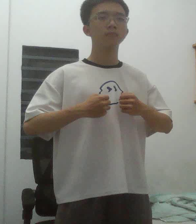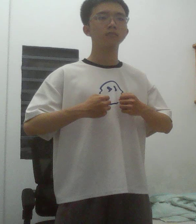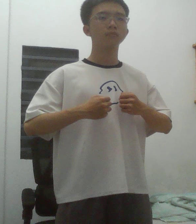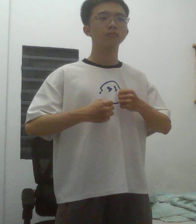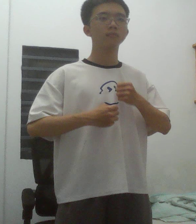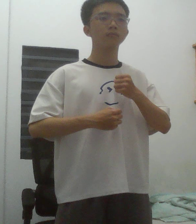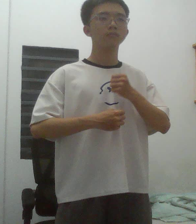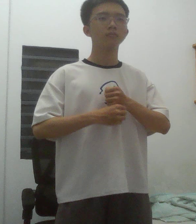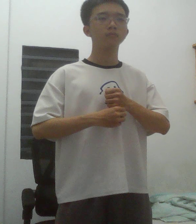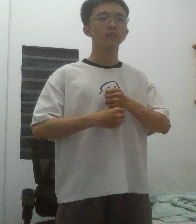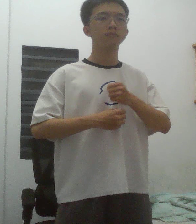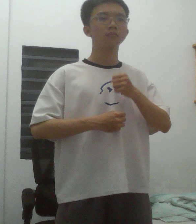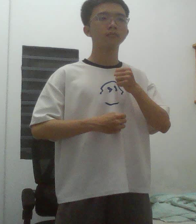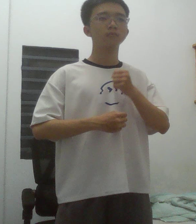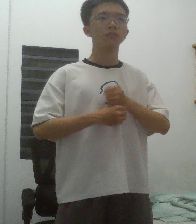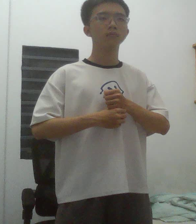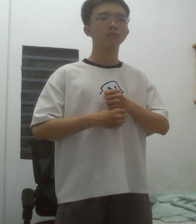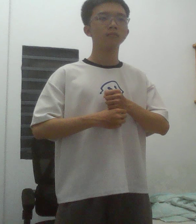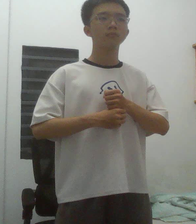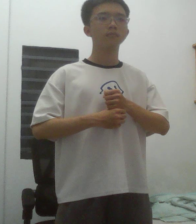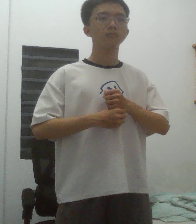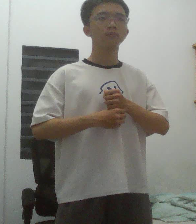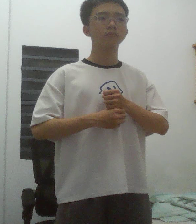cong viec